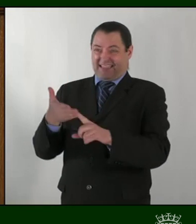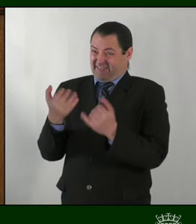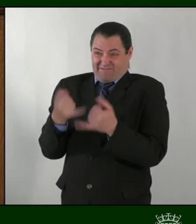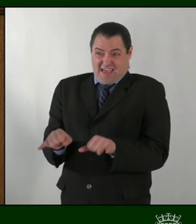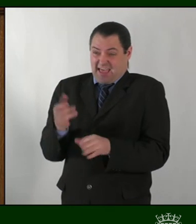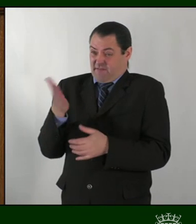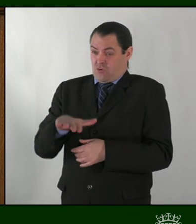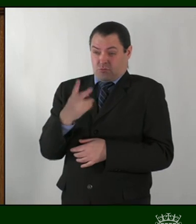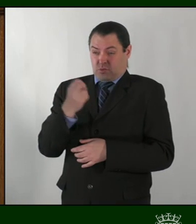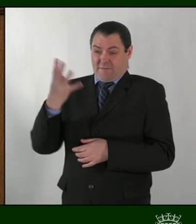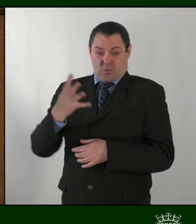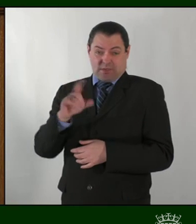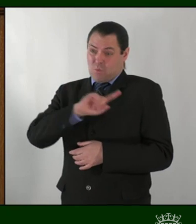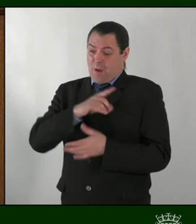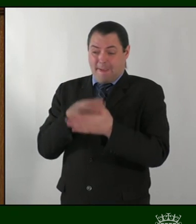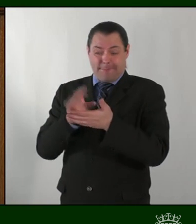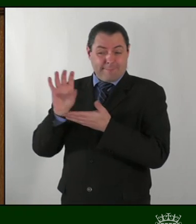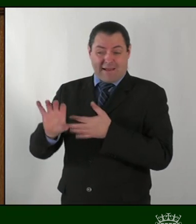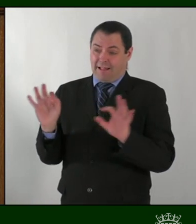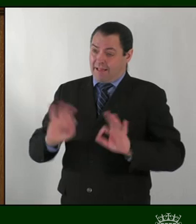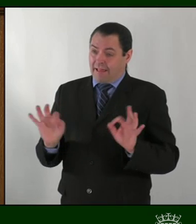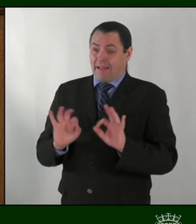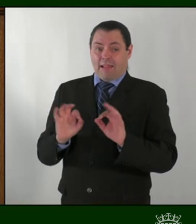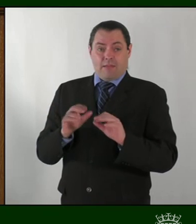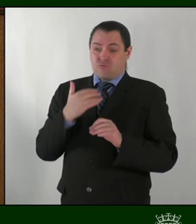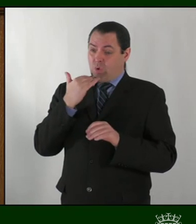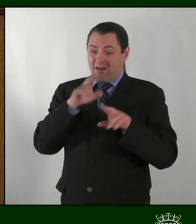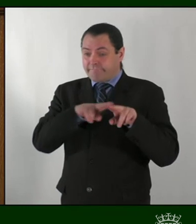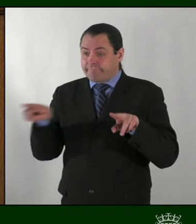It has been starved of capital investment and it is short of intensive treatment unit beds.